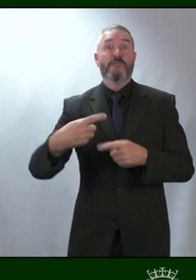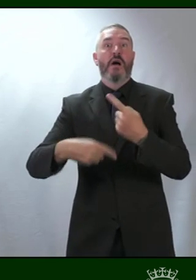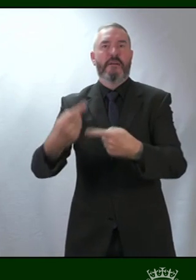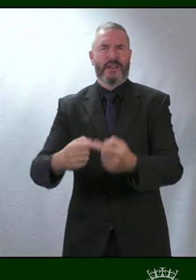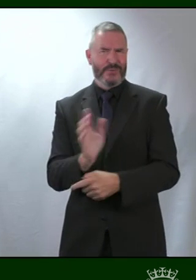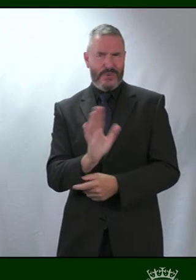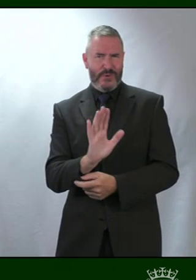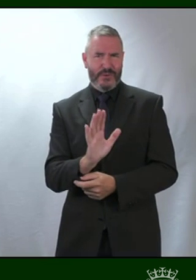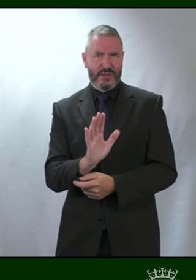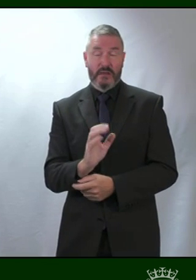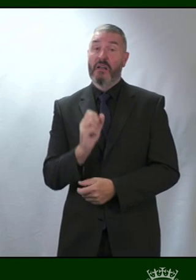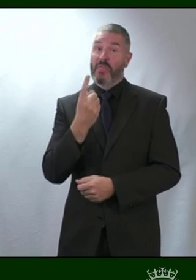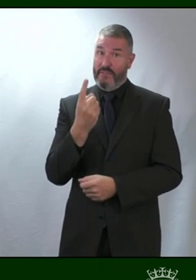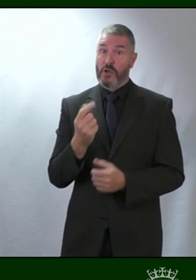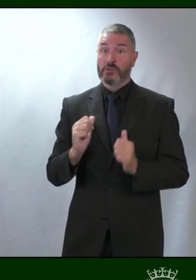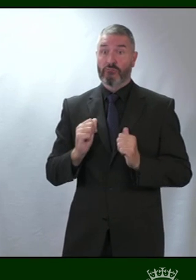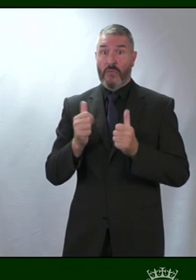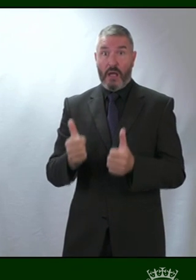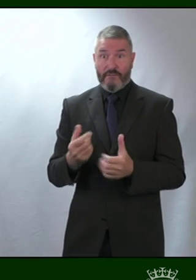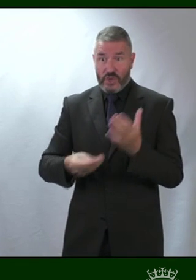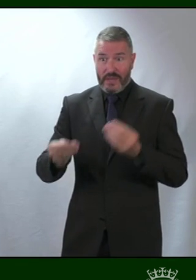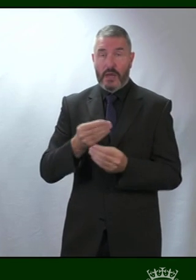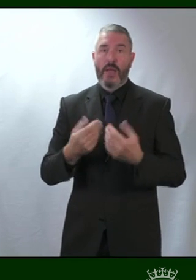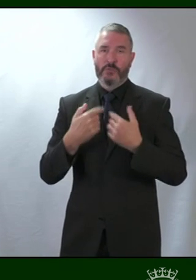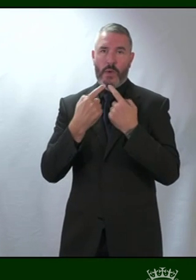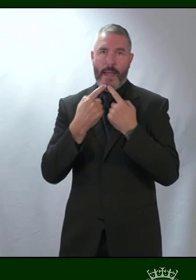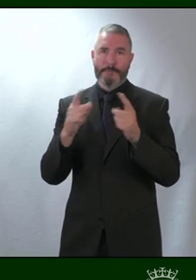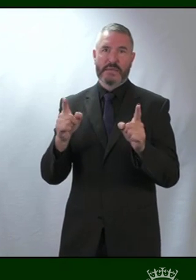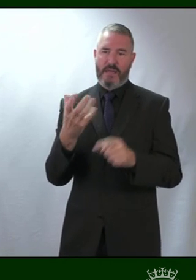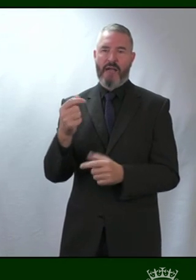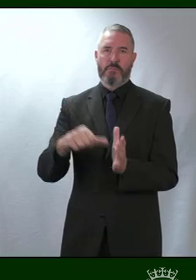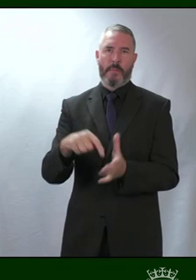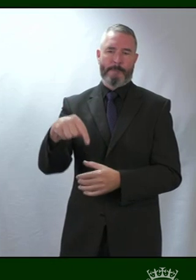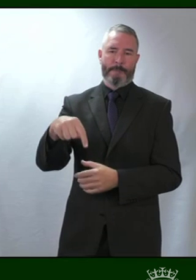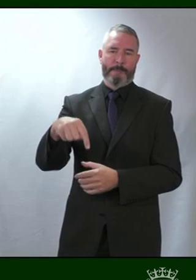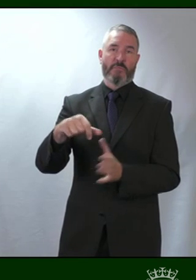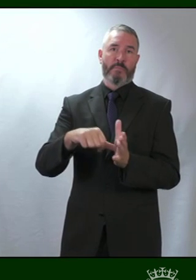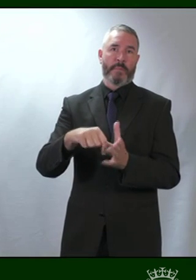The first step to any recovery is admitting that there is a problem.